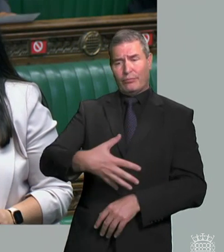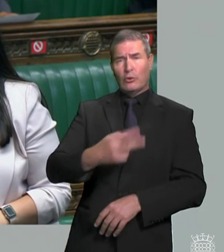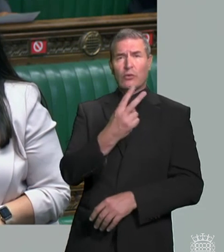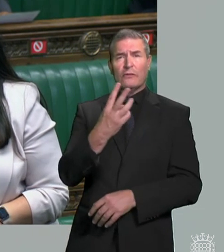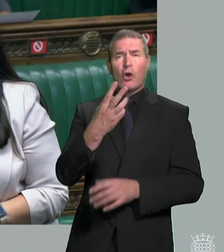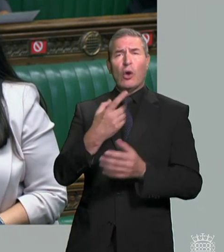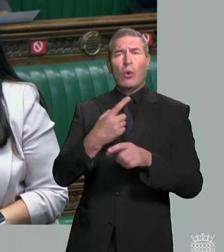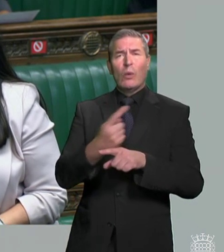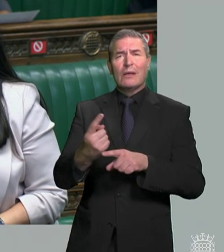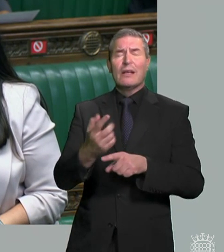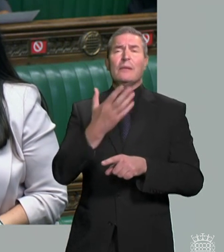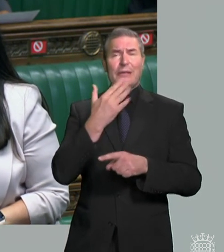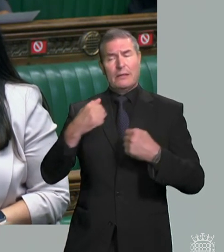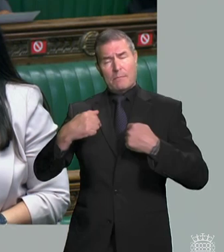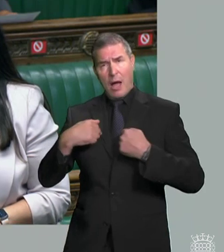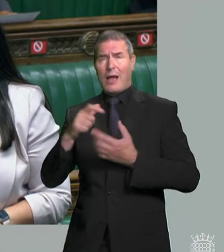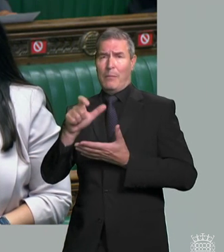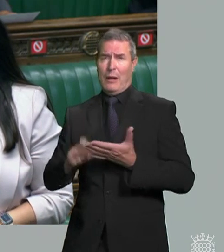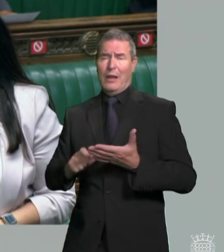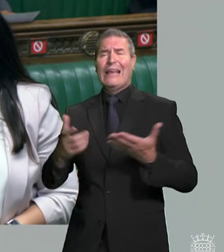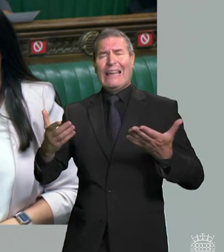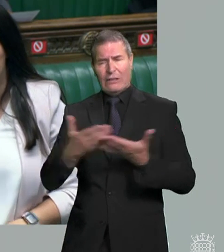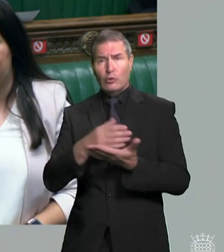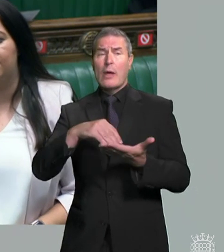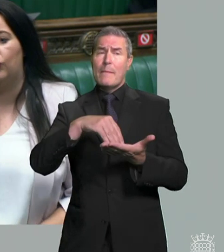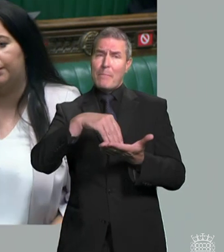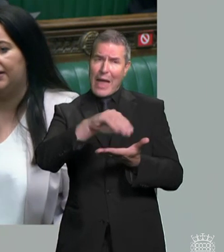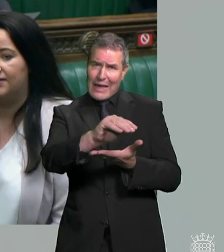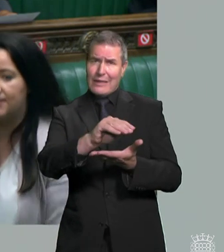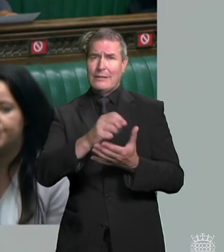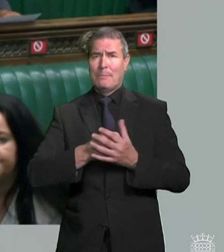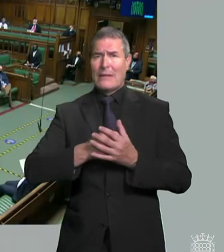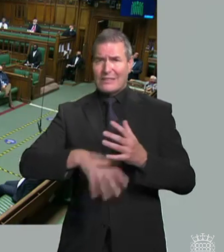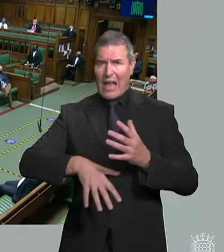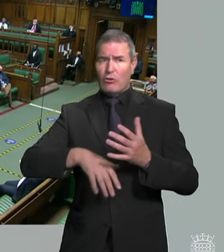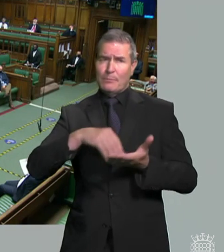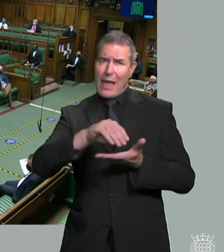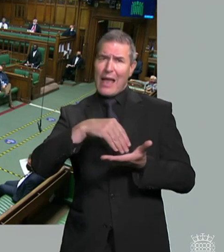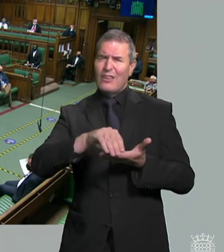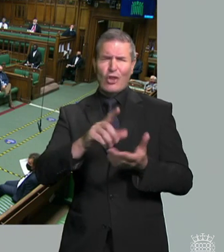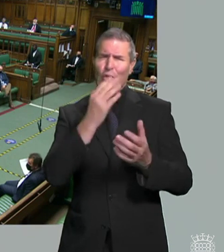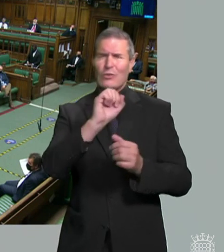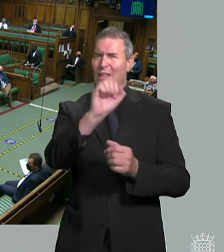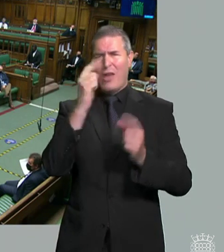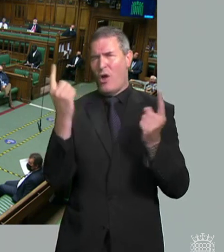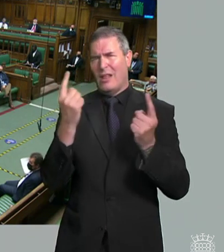Will he support my private Member’s Bill and introduce paid miscarriage leave for parents?